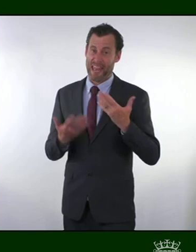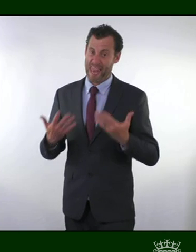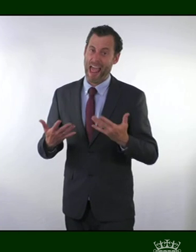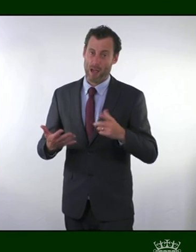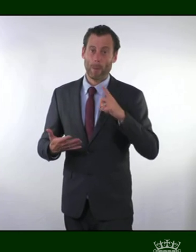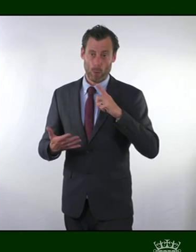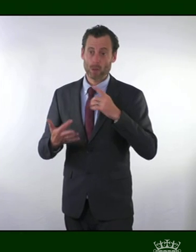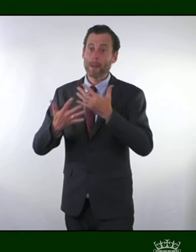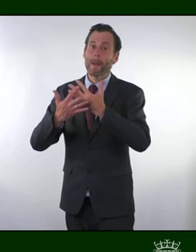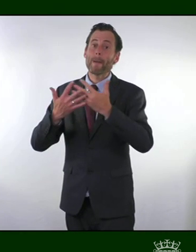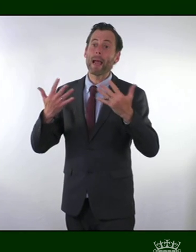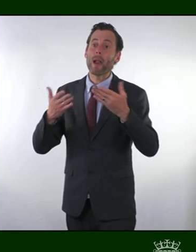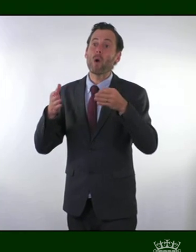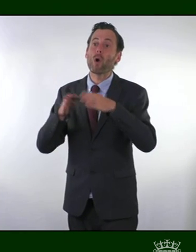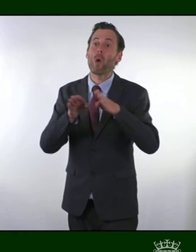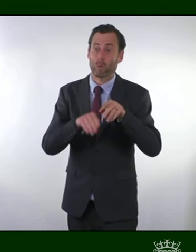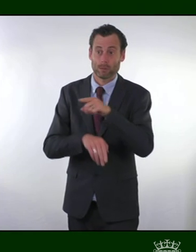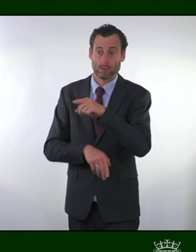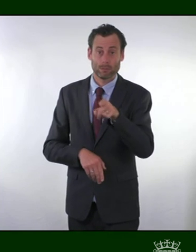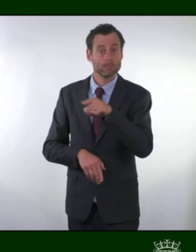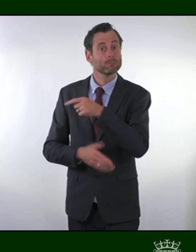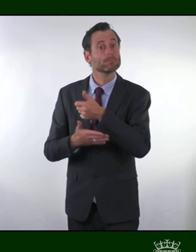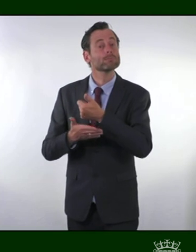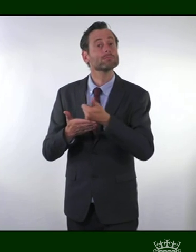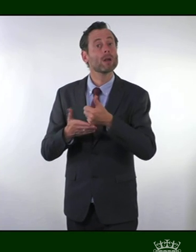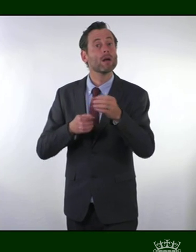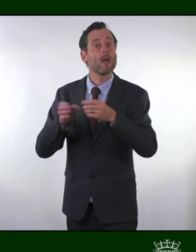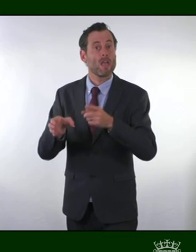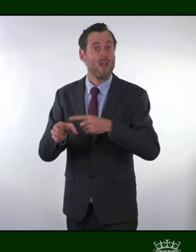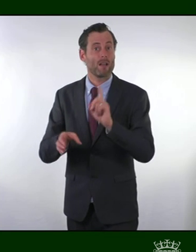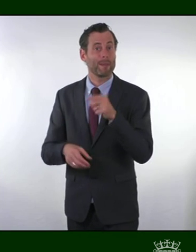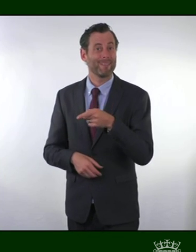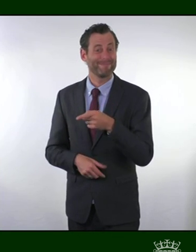She is right, and we know that apprenticeships work: the evidence points that way.